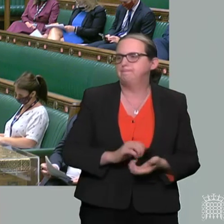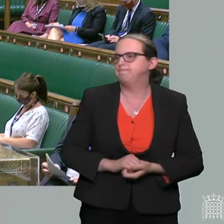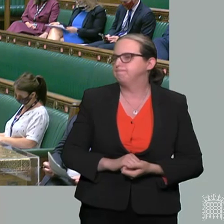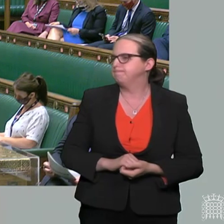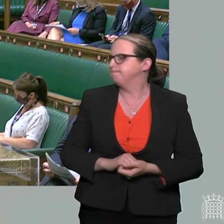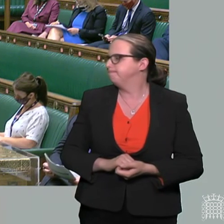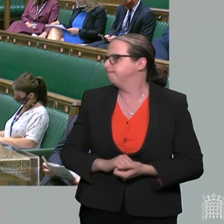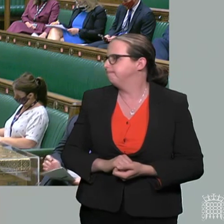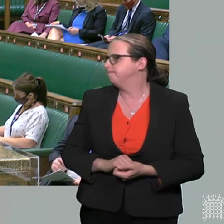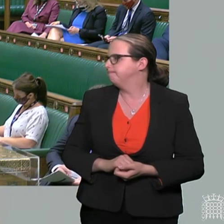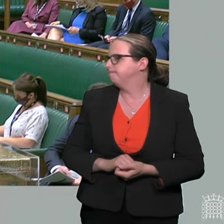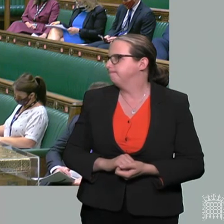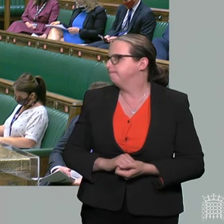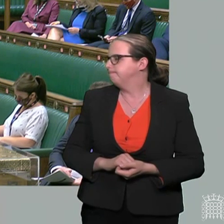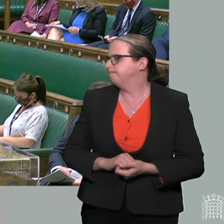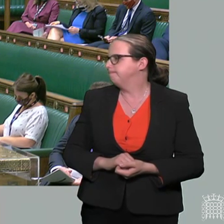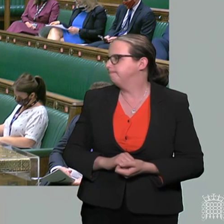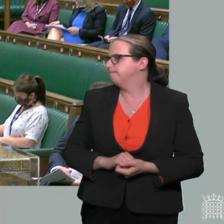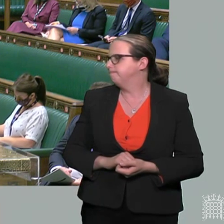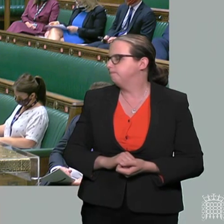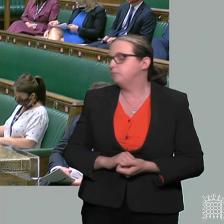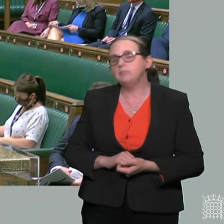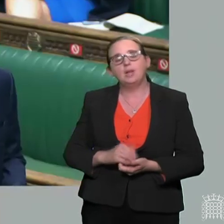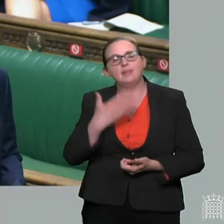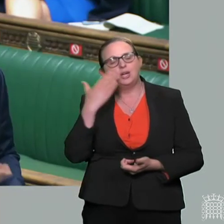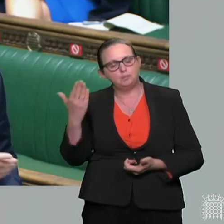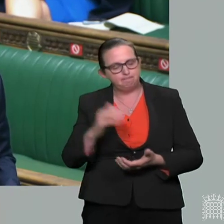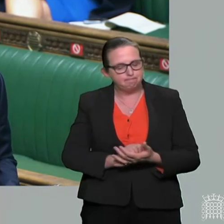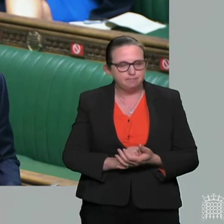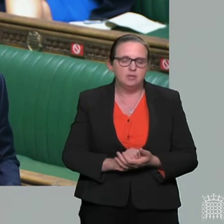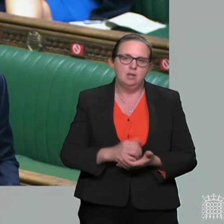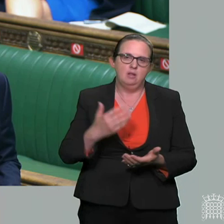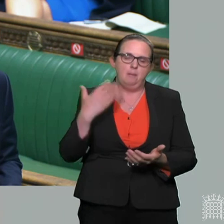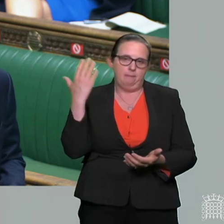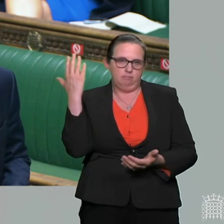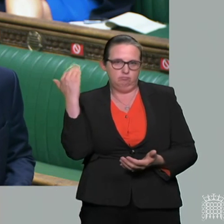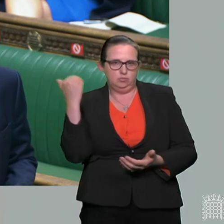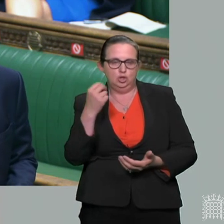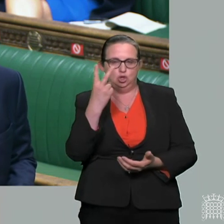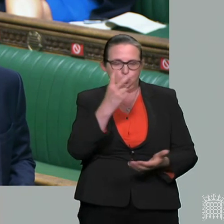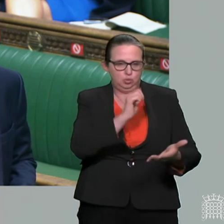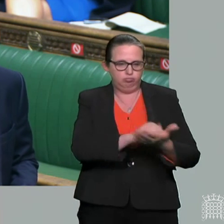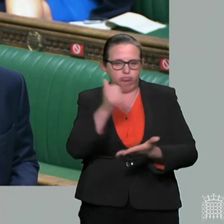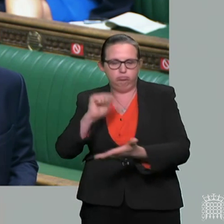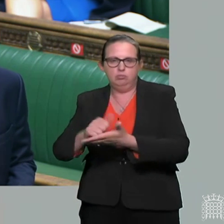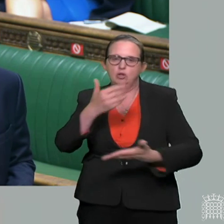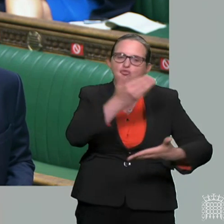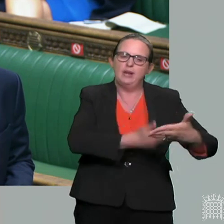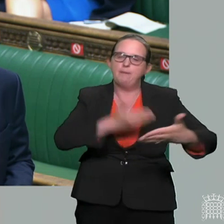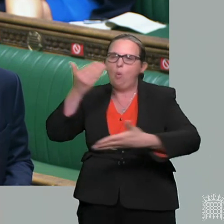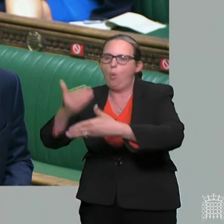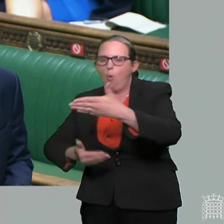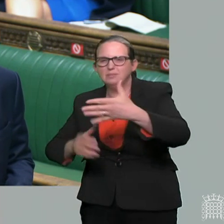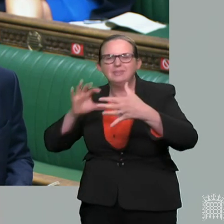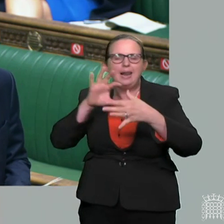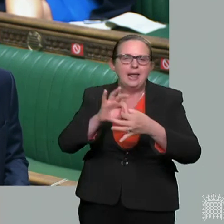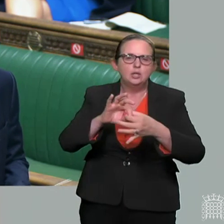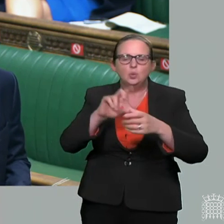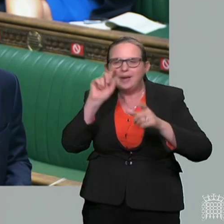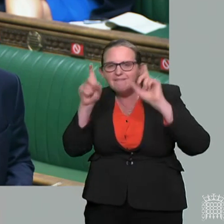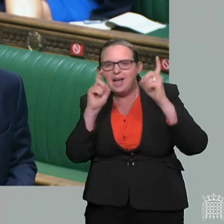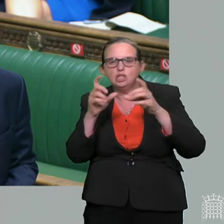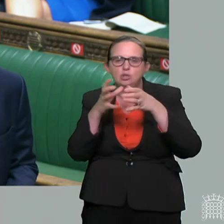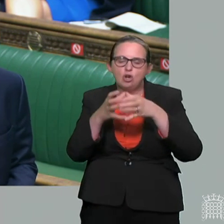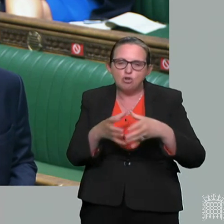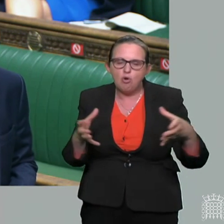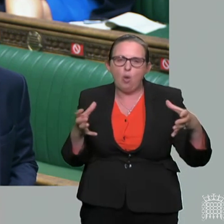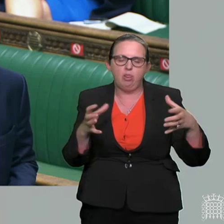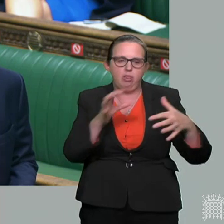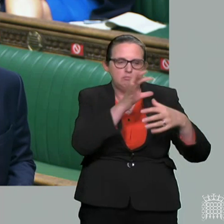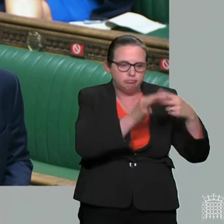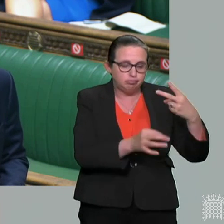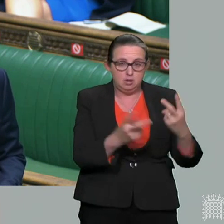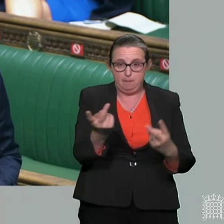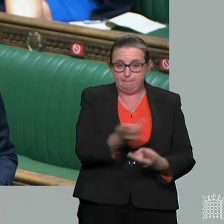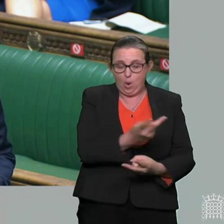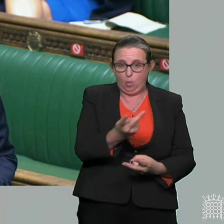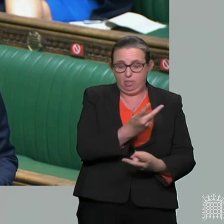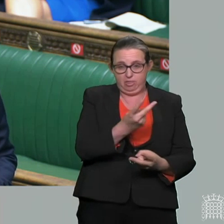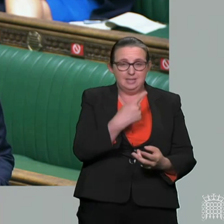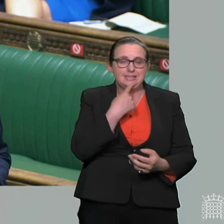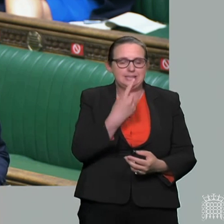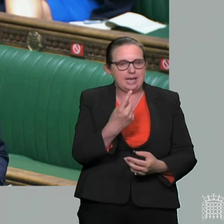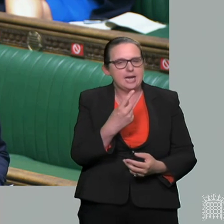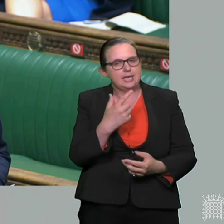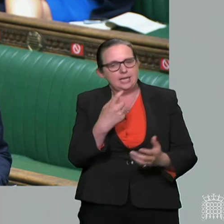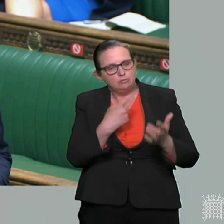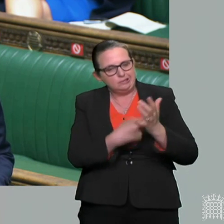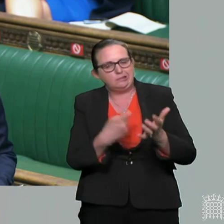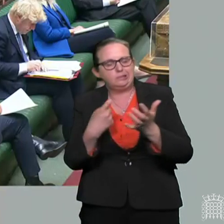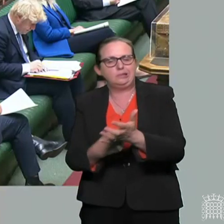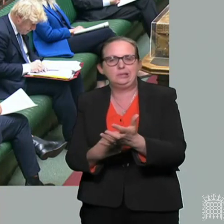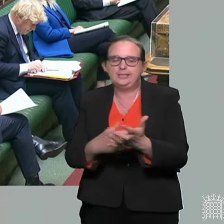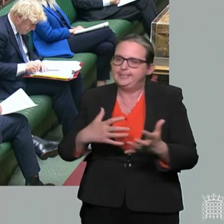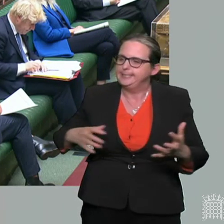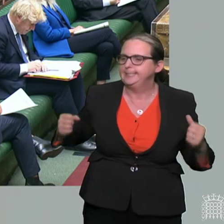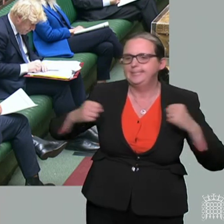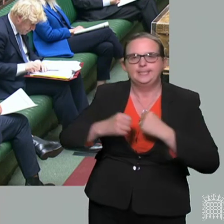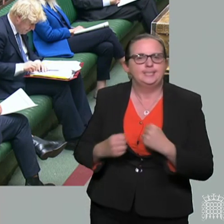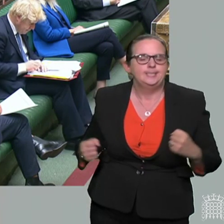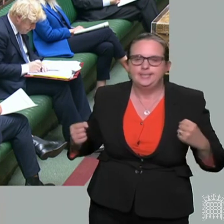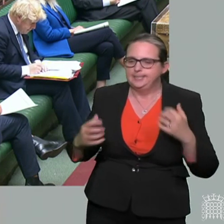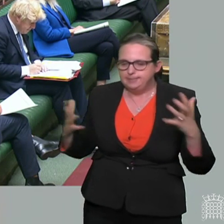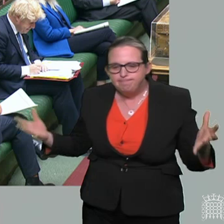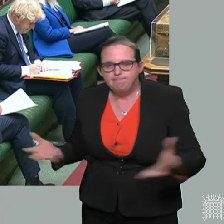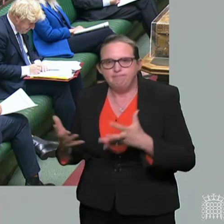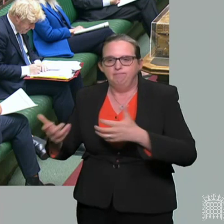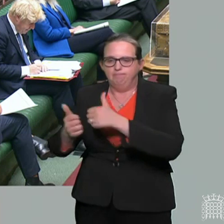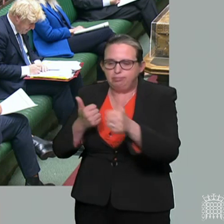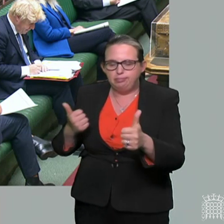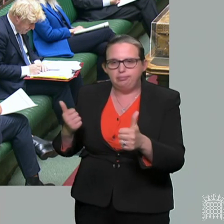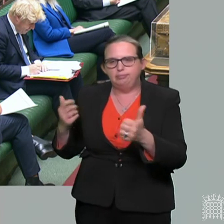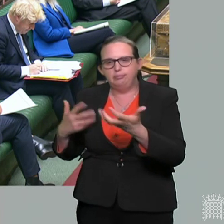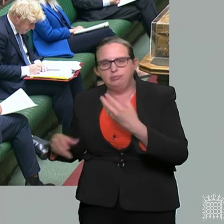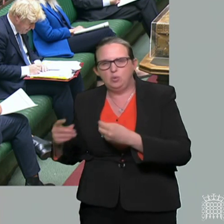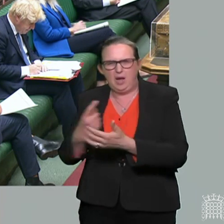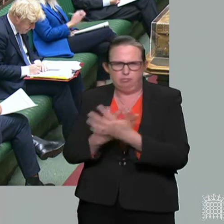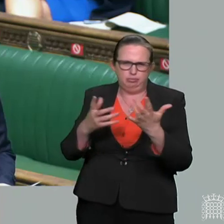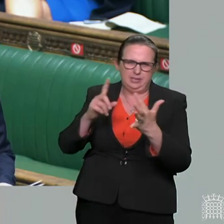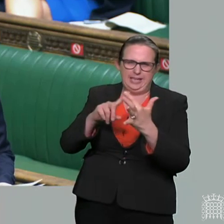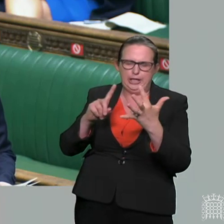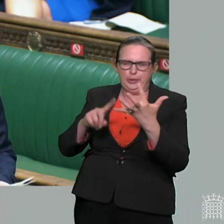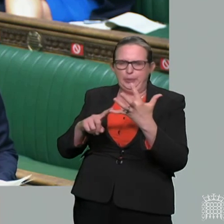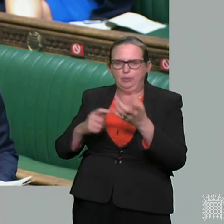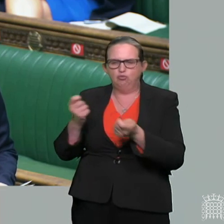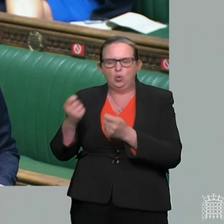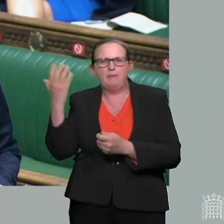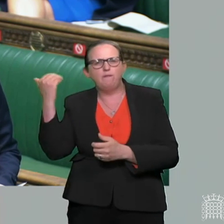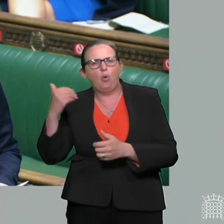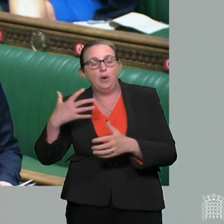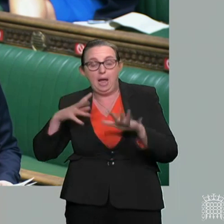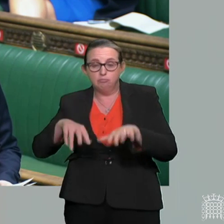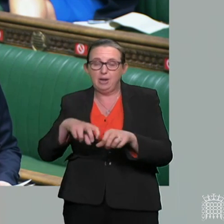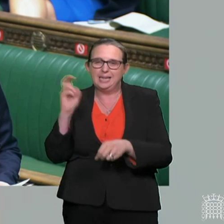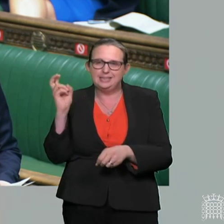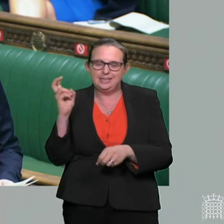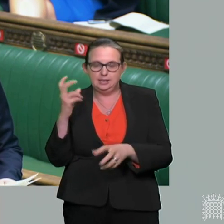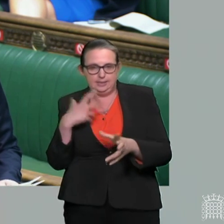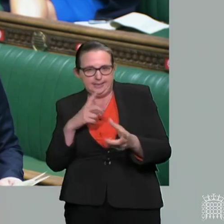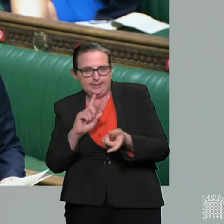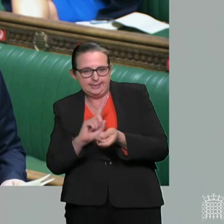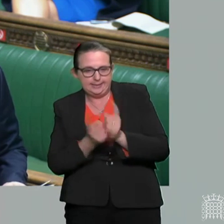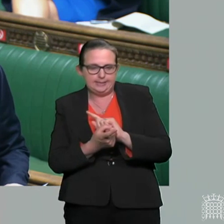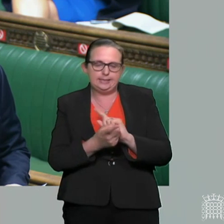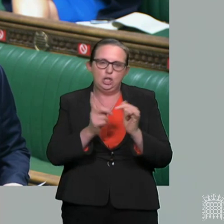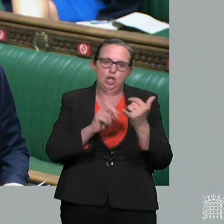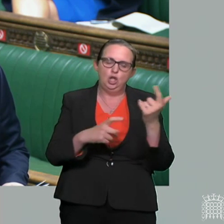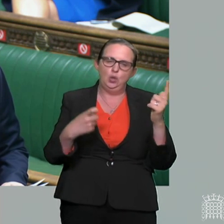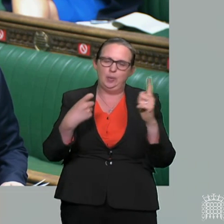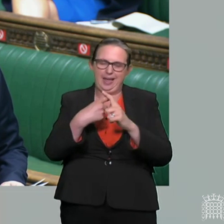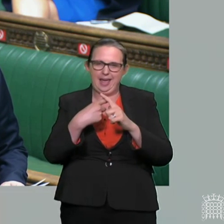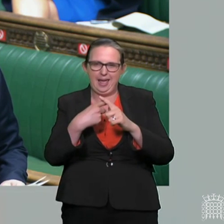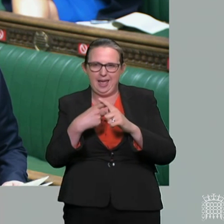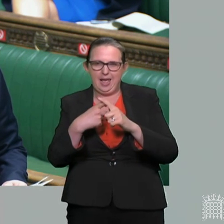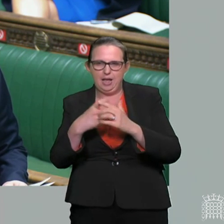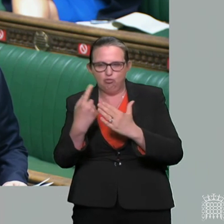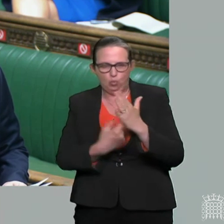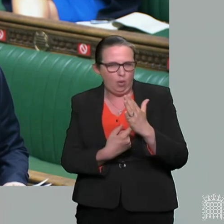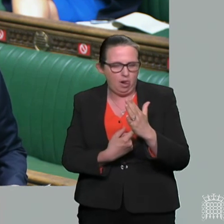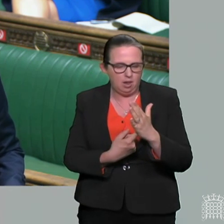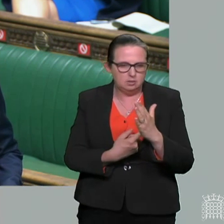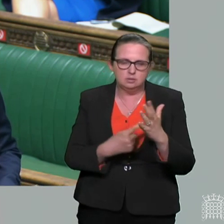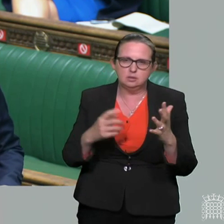The Prime Minister will have seen that two recently published Government-commissioned reports, mine on competition policy and that of the Taskforce on Innovation, Growth and Regulatory Reform, both make the same two recommendations to inject fresh energy into our better regulation regime so that we can deliver our Brexit ambition of replacing ponderous EU regulations with simpler, digital and less burdensome UK equivalents without reducing quality standards in the process.